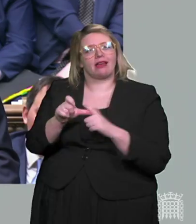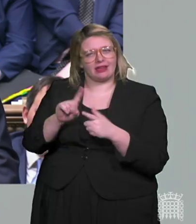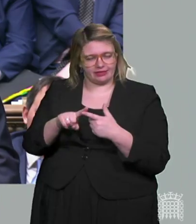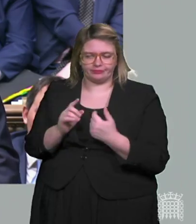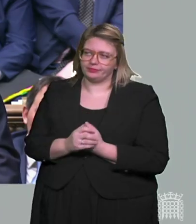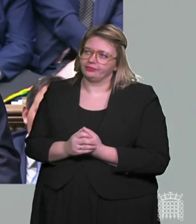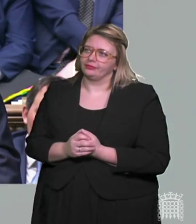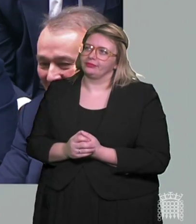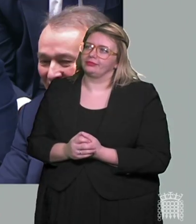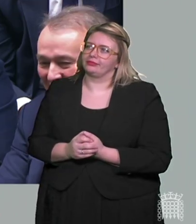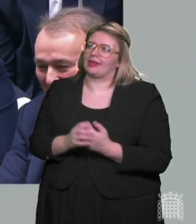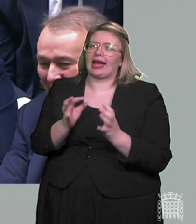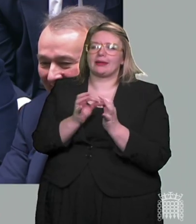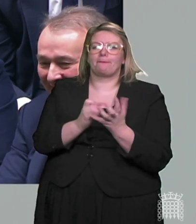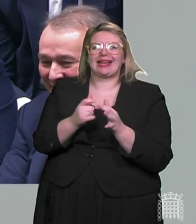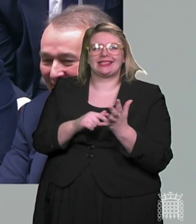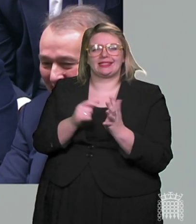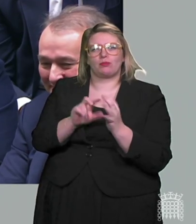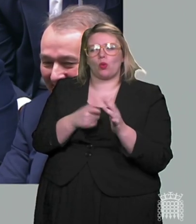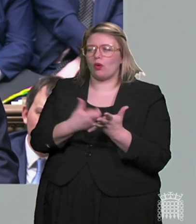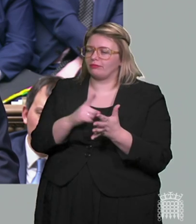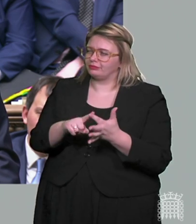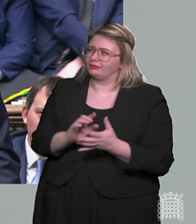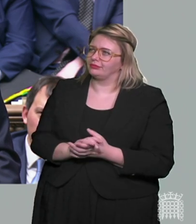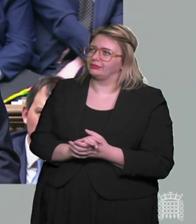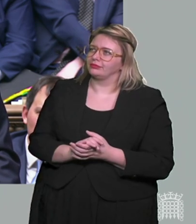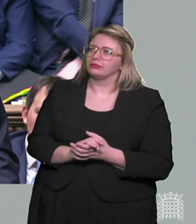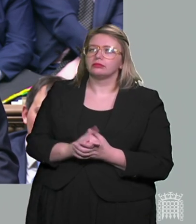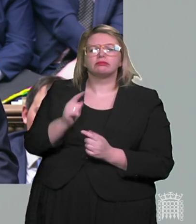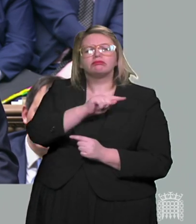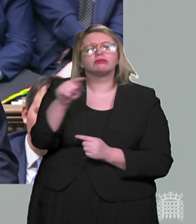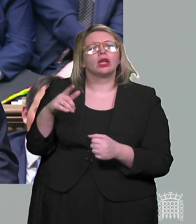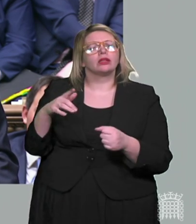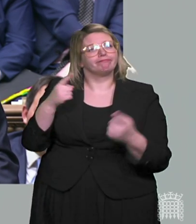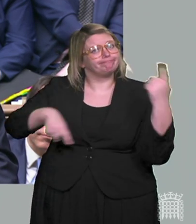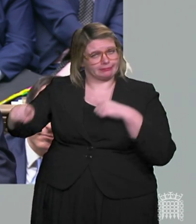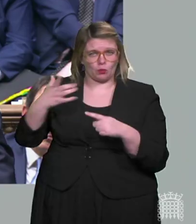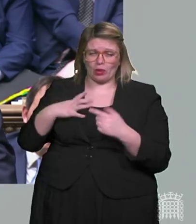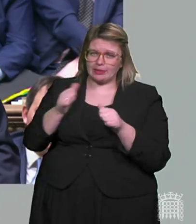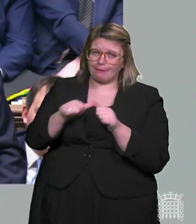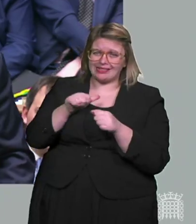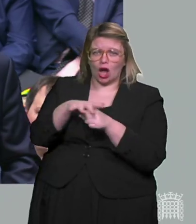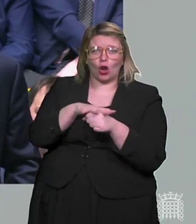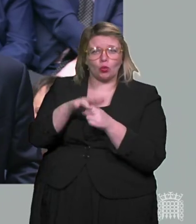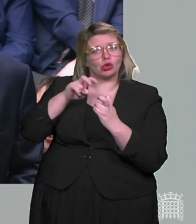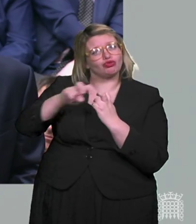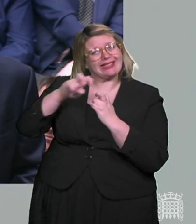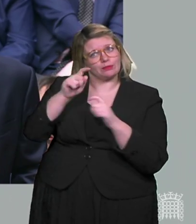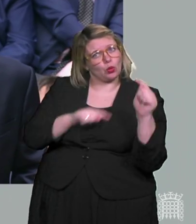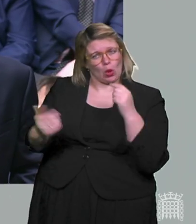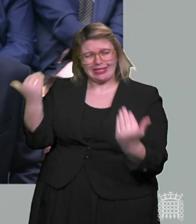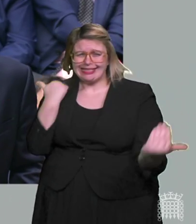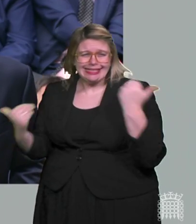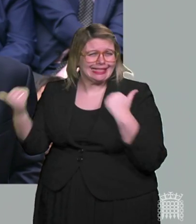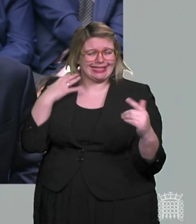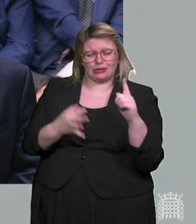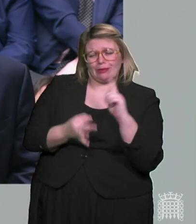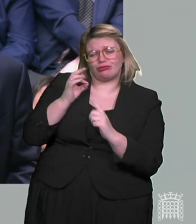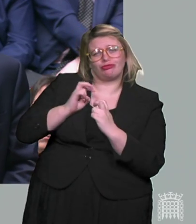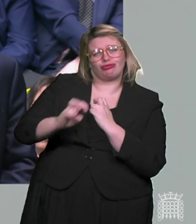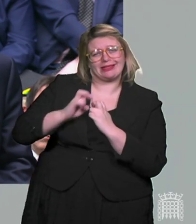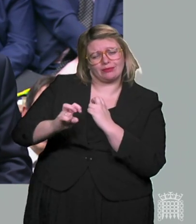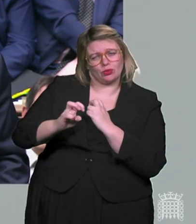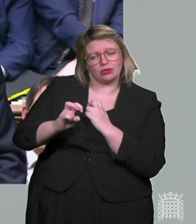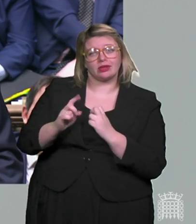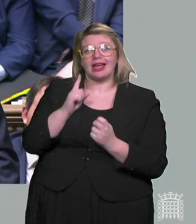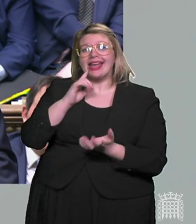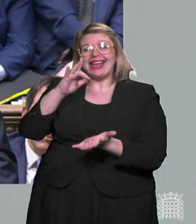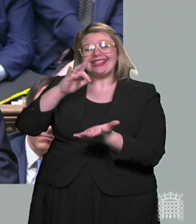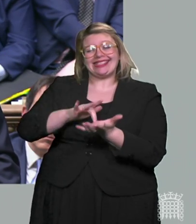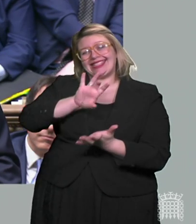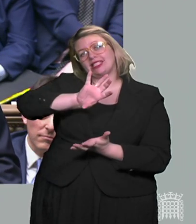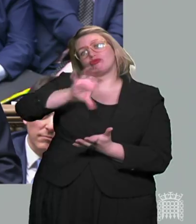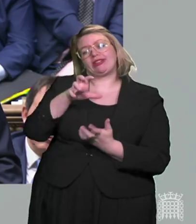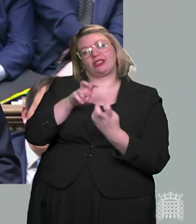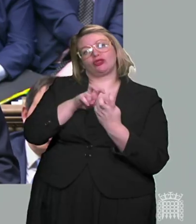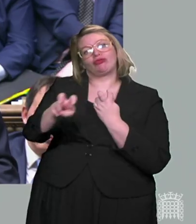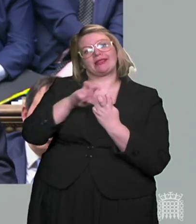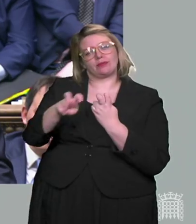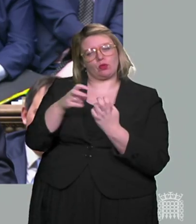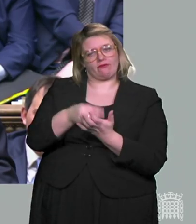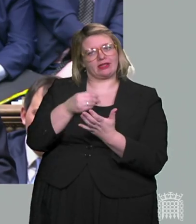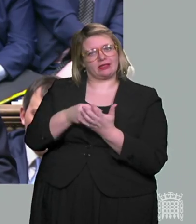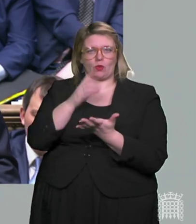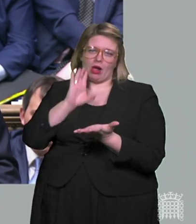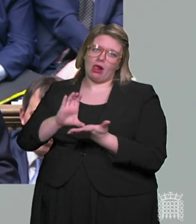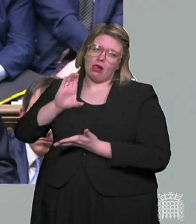Having listened to the case for better local transport infrastructure from many honourable Members, I can announce a second round of the city region sustainable transport settlements, allocating £8.